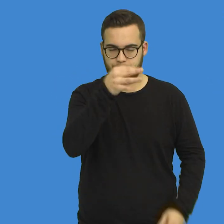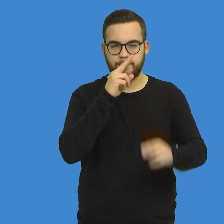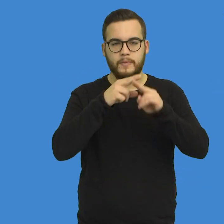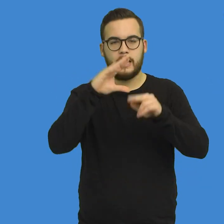nombre